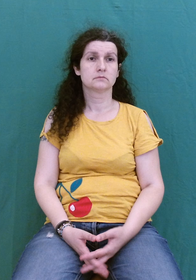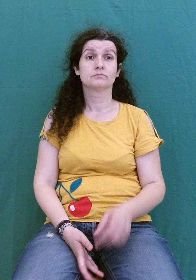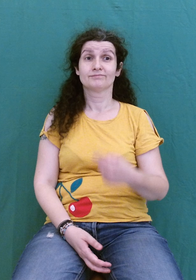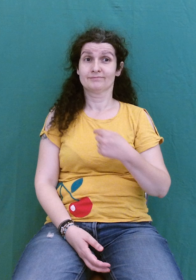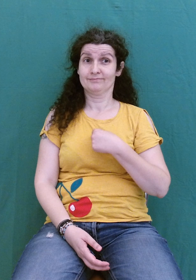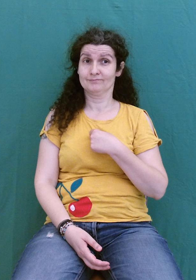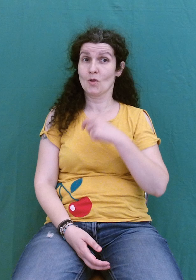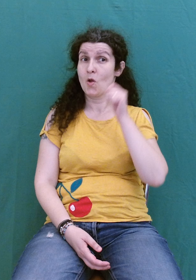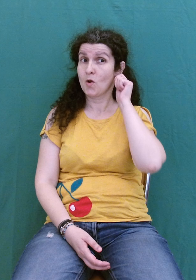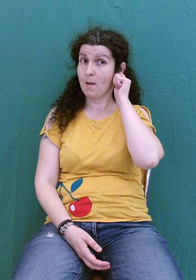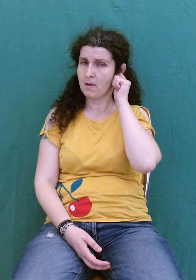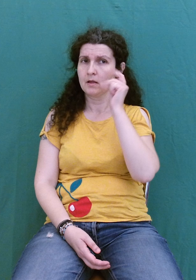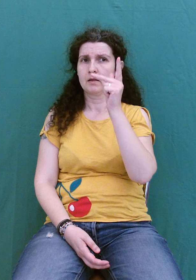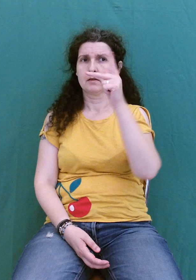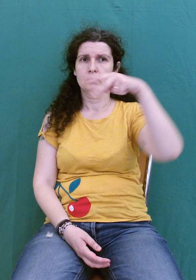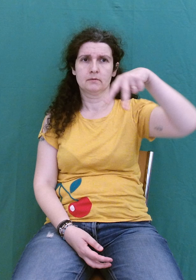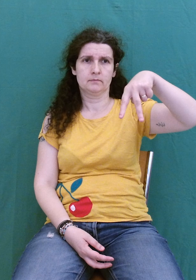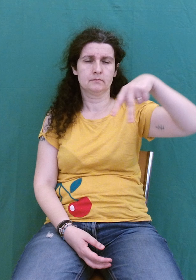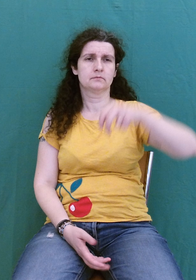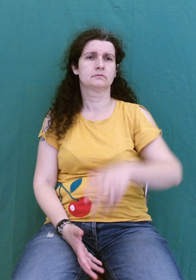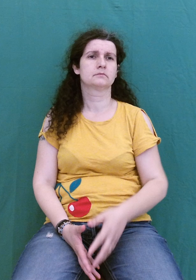ΕΓΩ ΟΝΟΜΑ Κ.Λ.